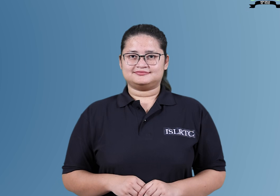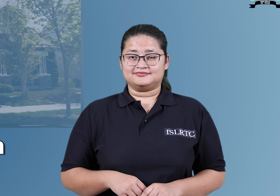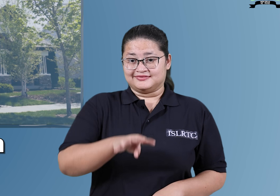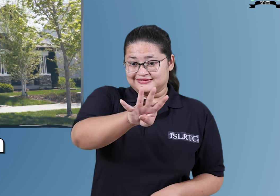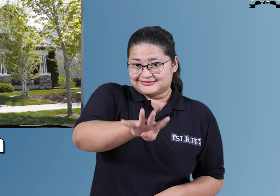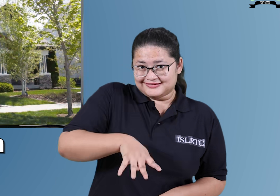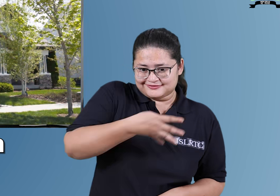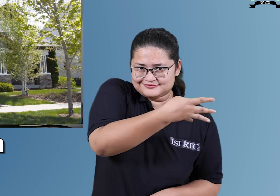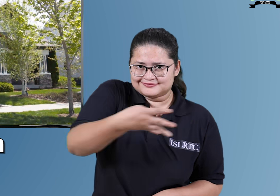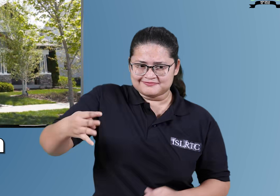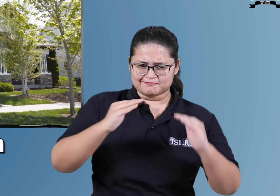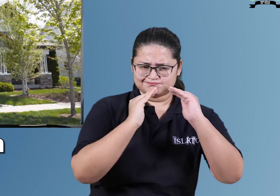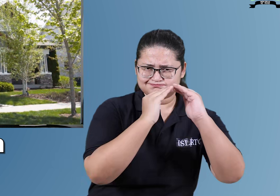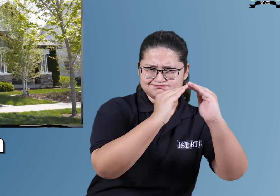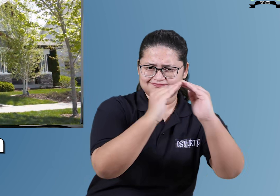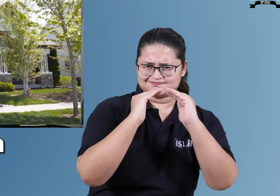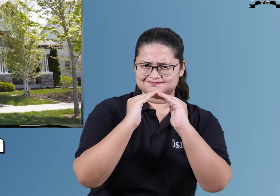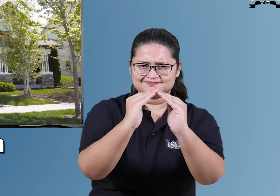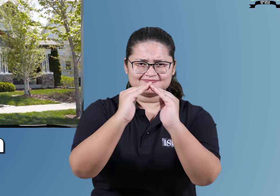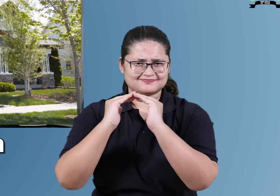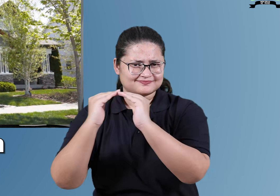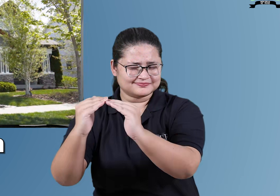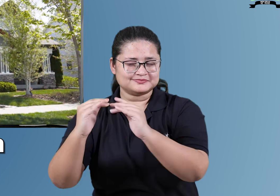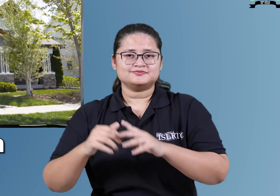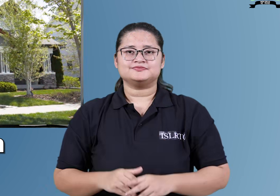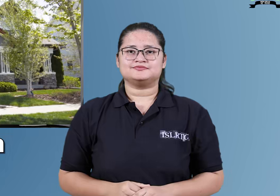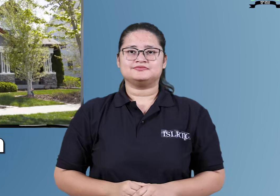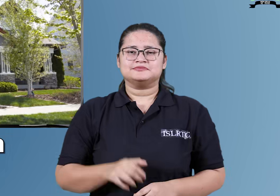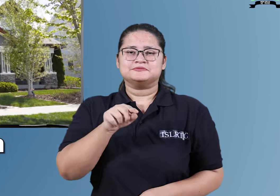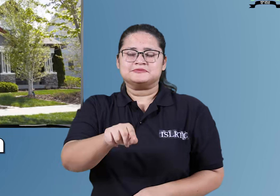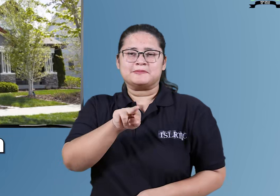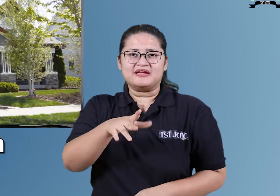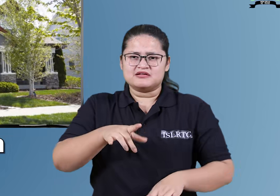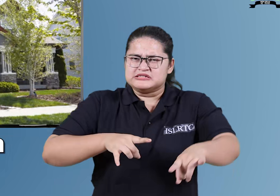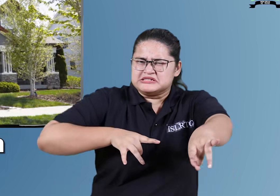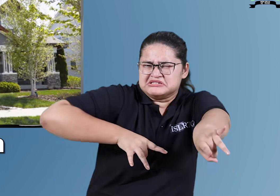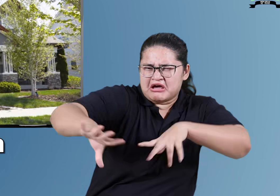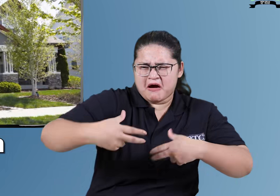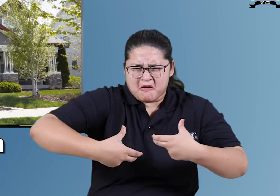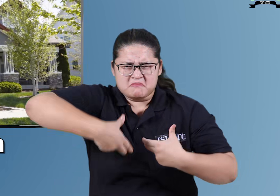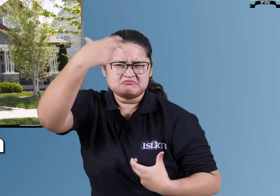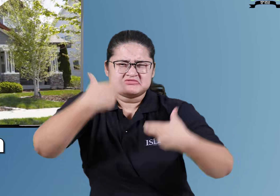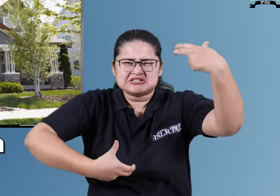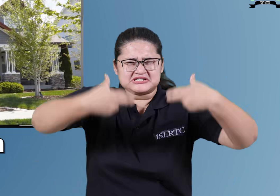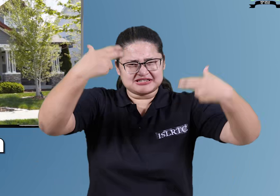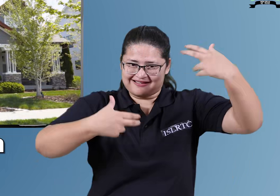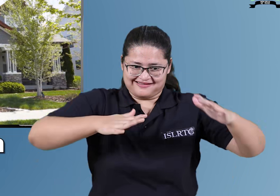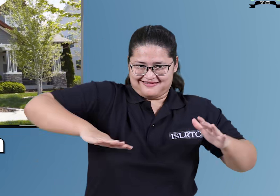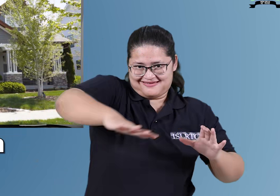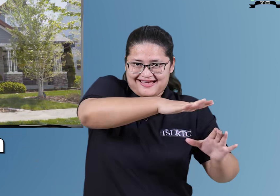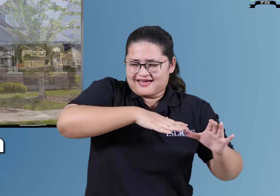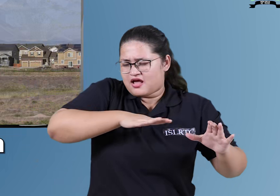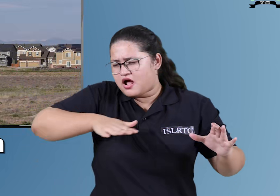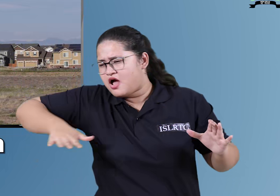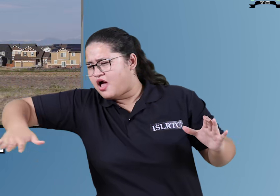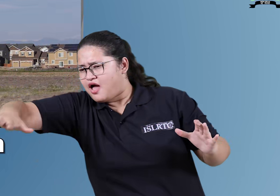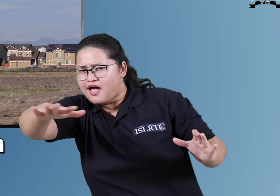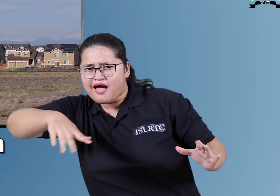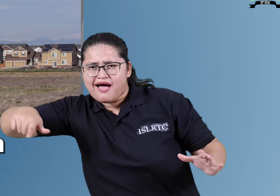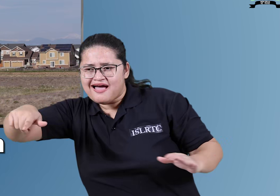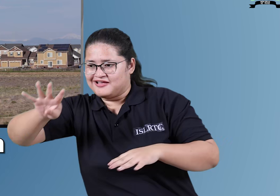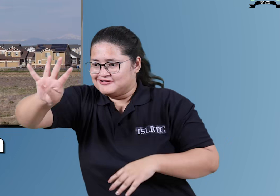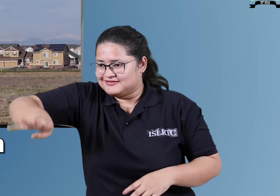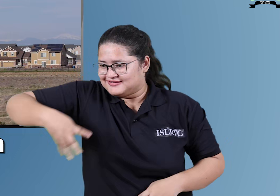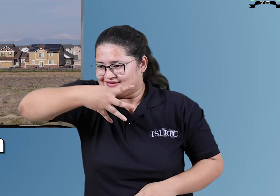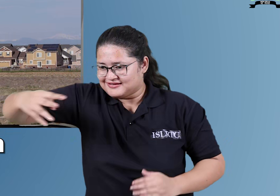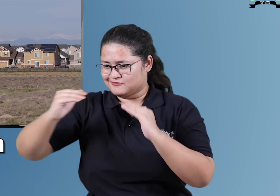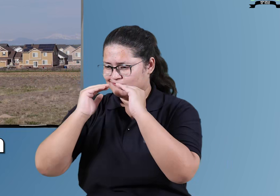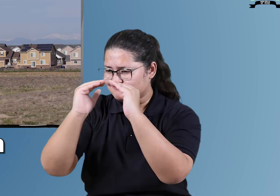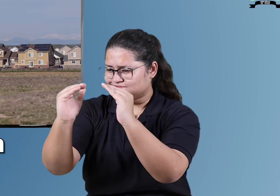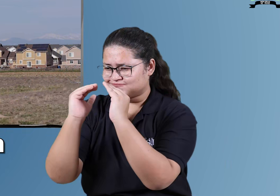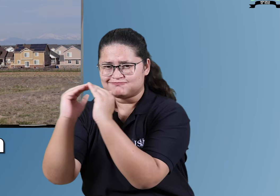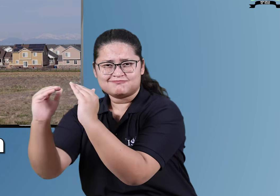Suburban residential areas located on the outskirts of a city.